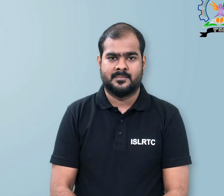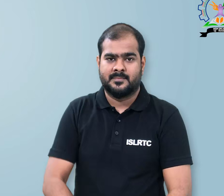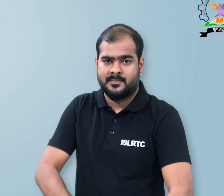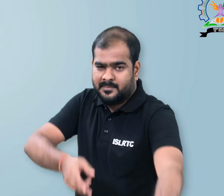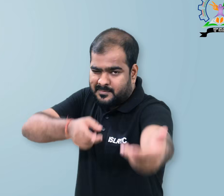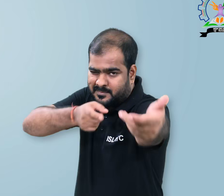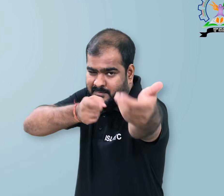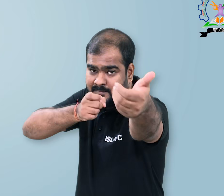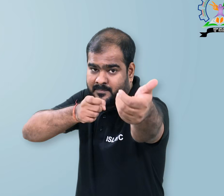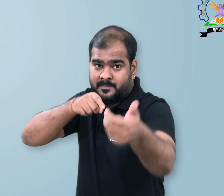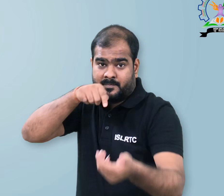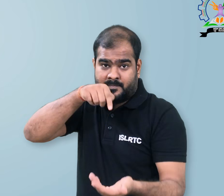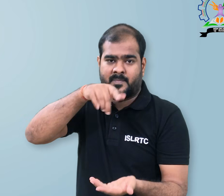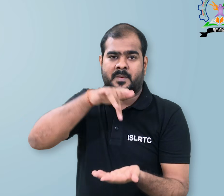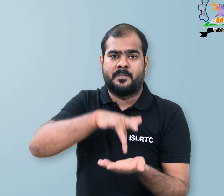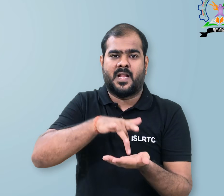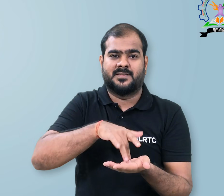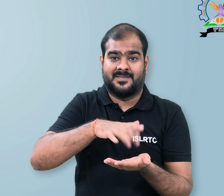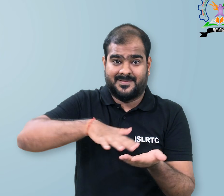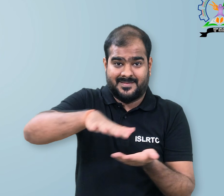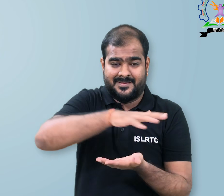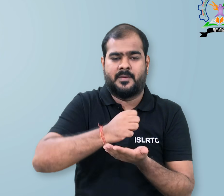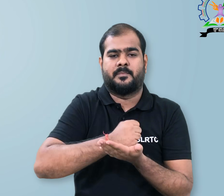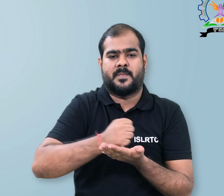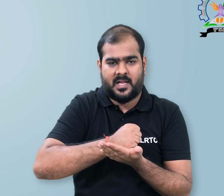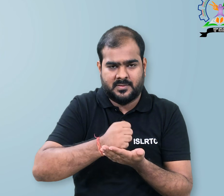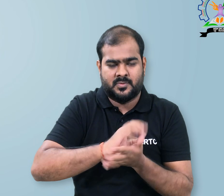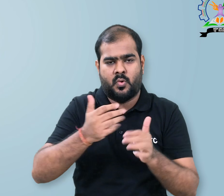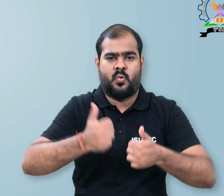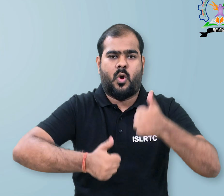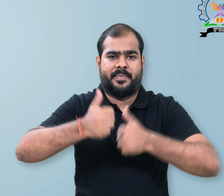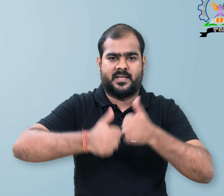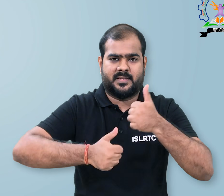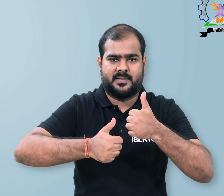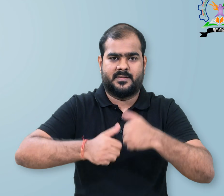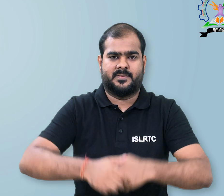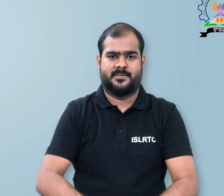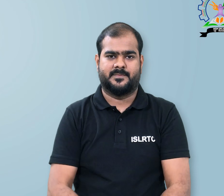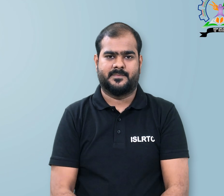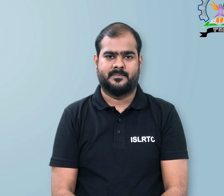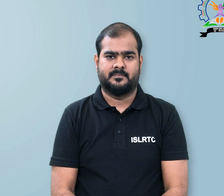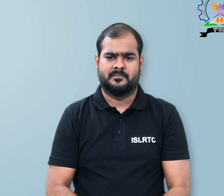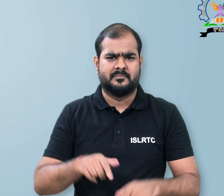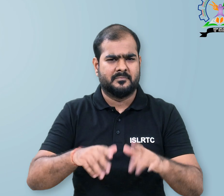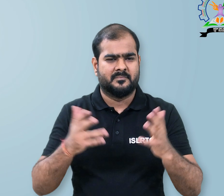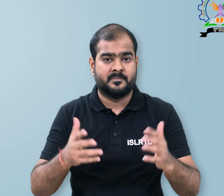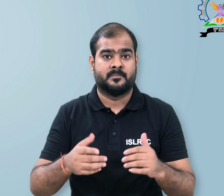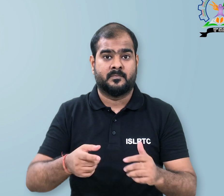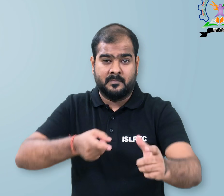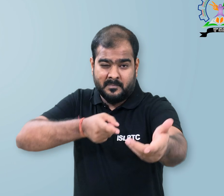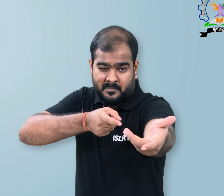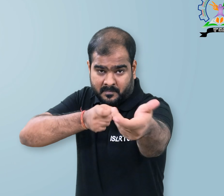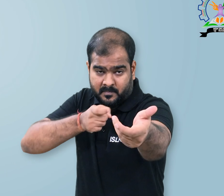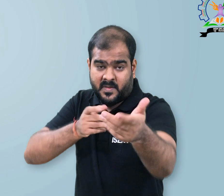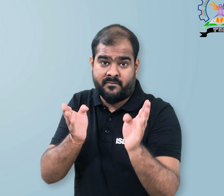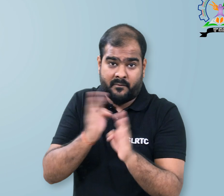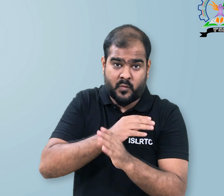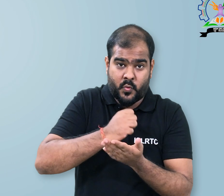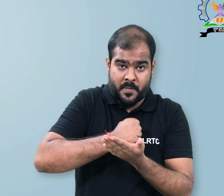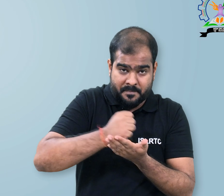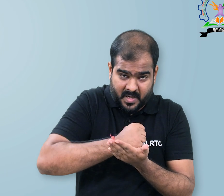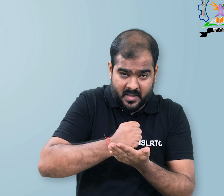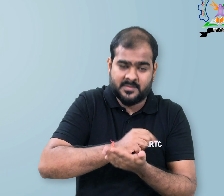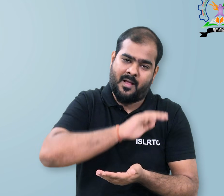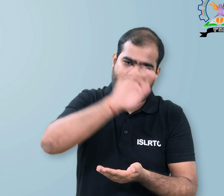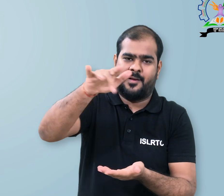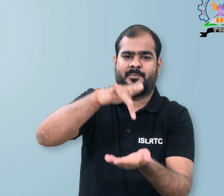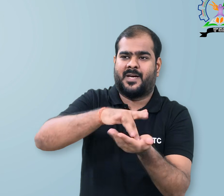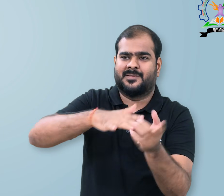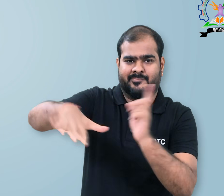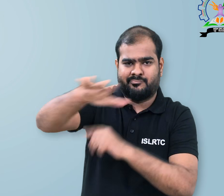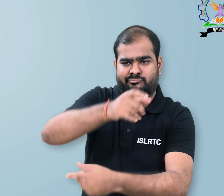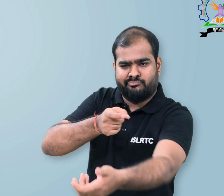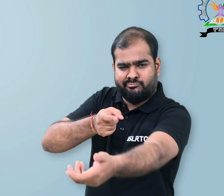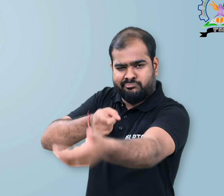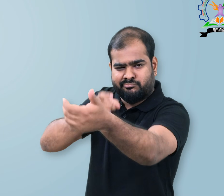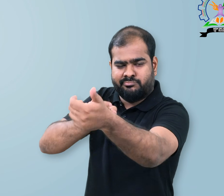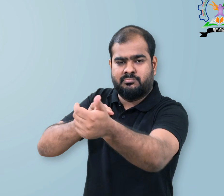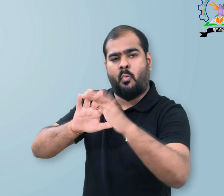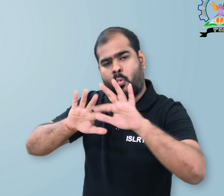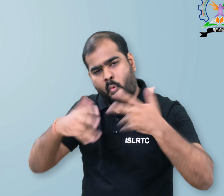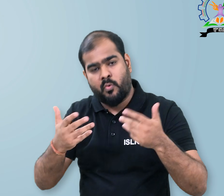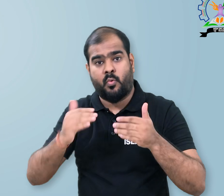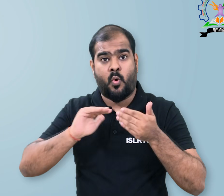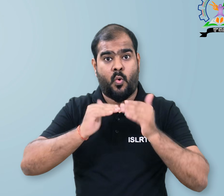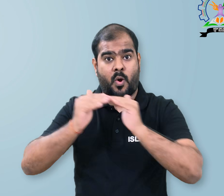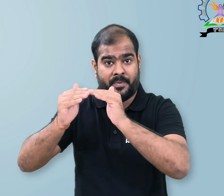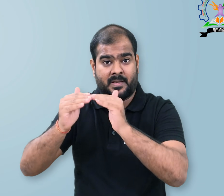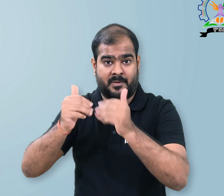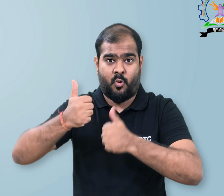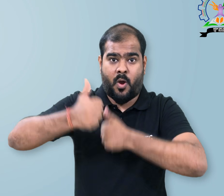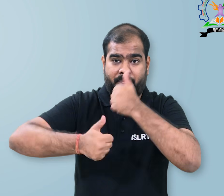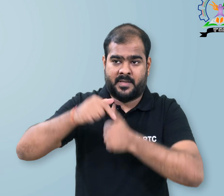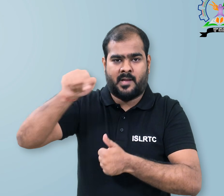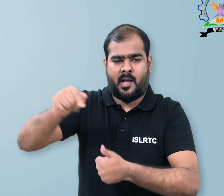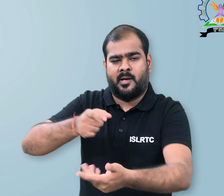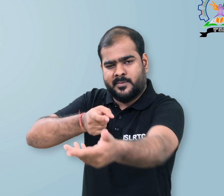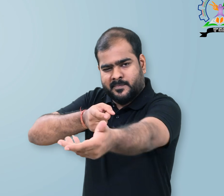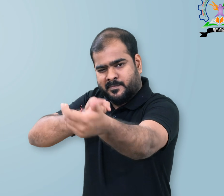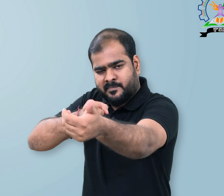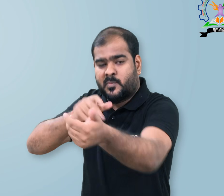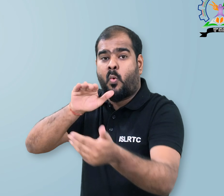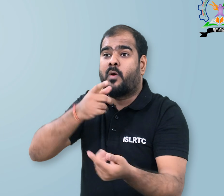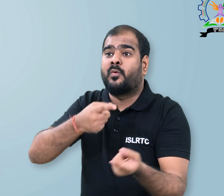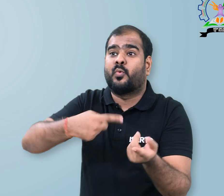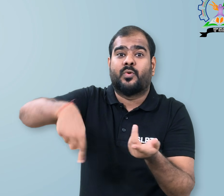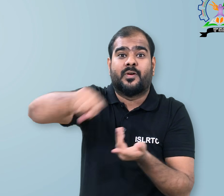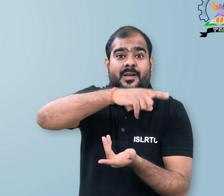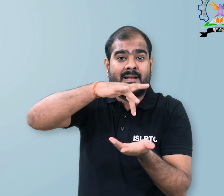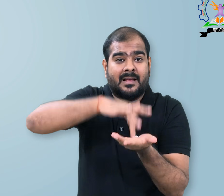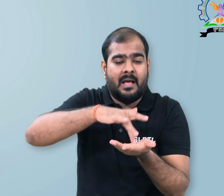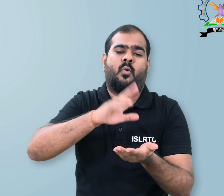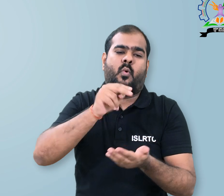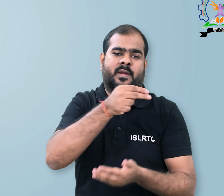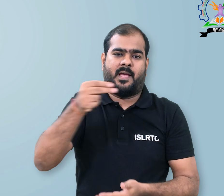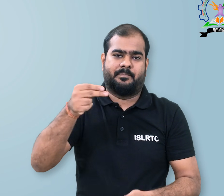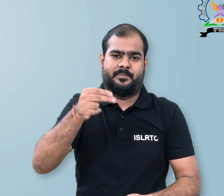Range Range: The designated area or facility where shooting practice or competitions are held.